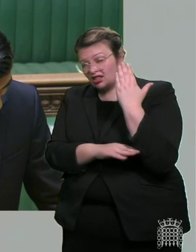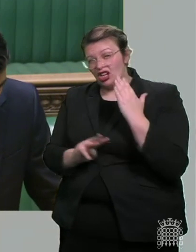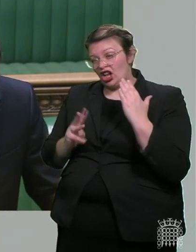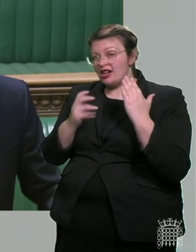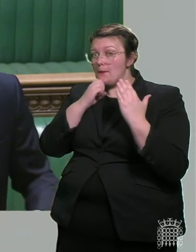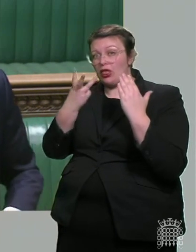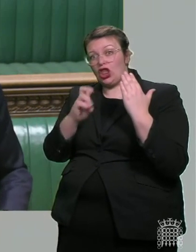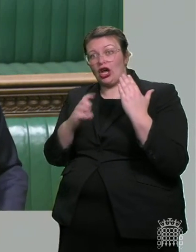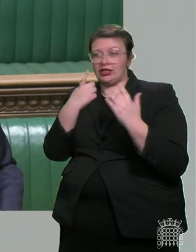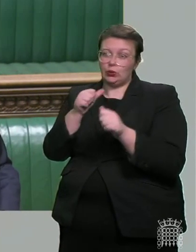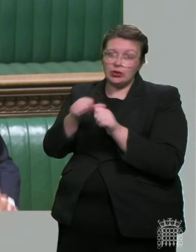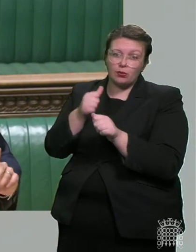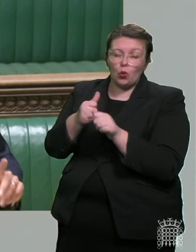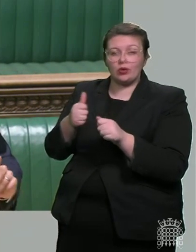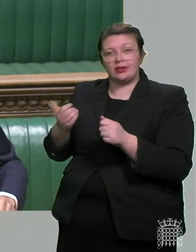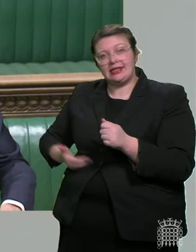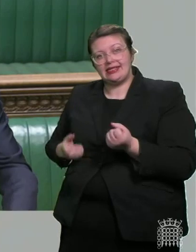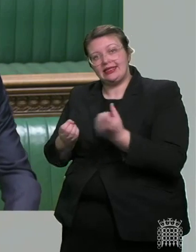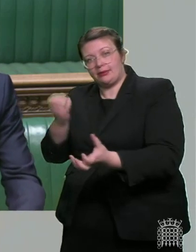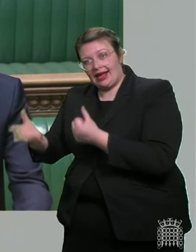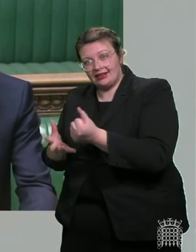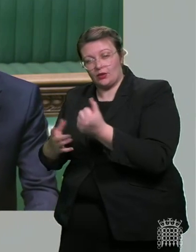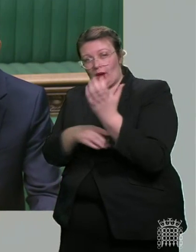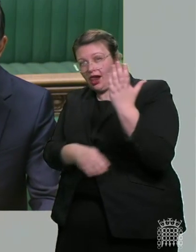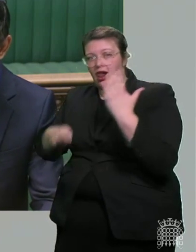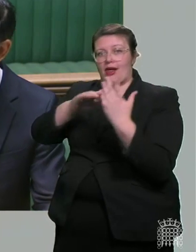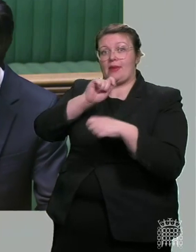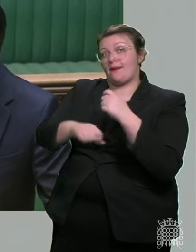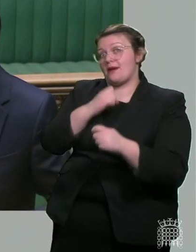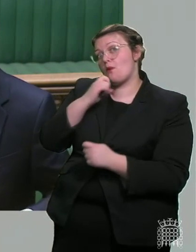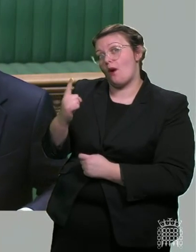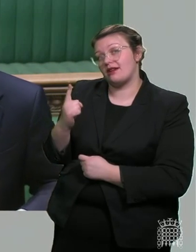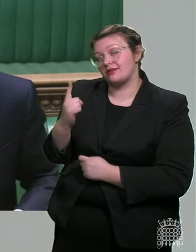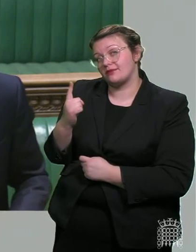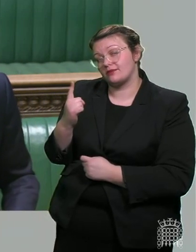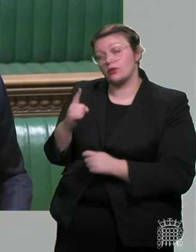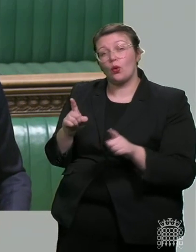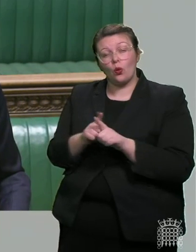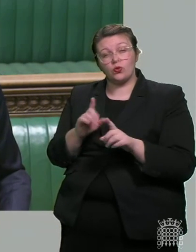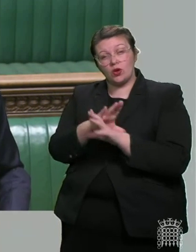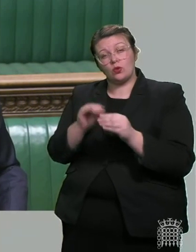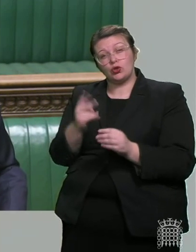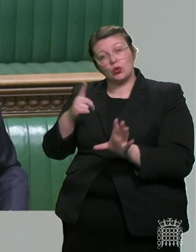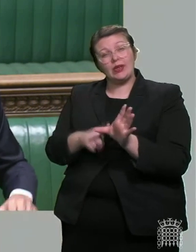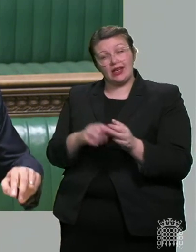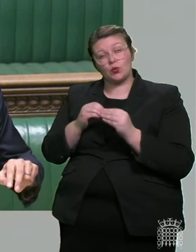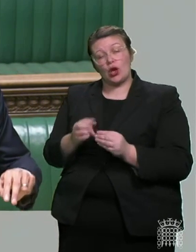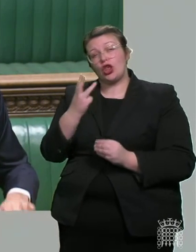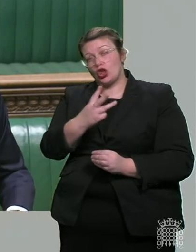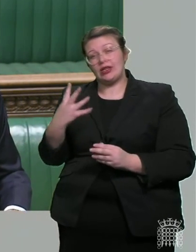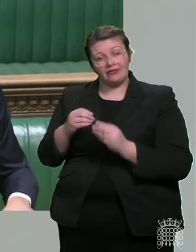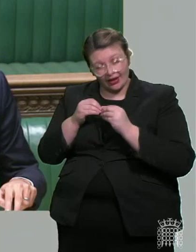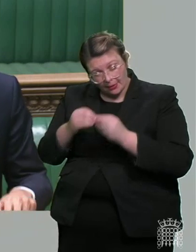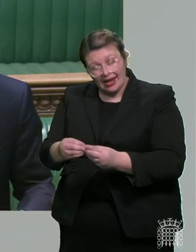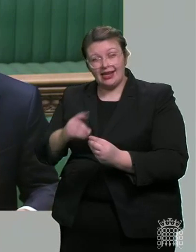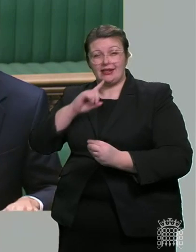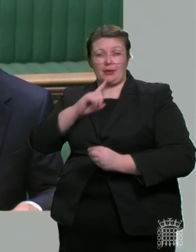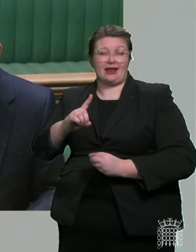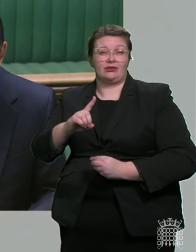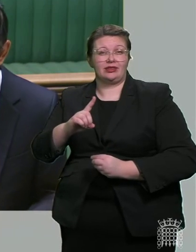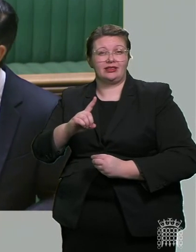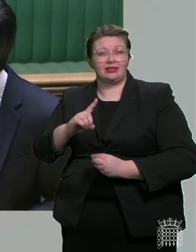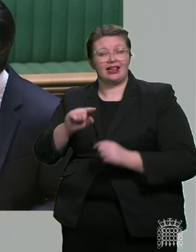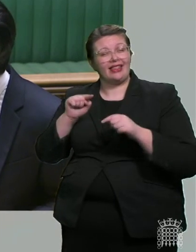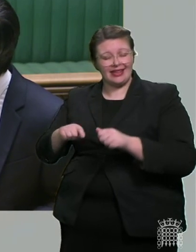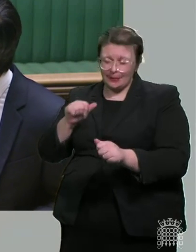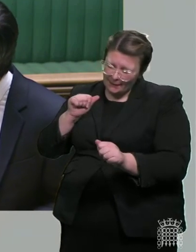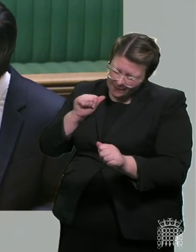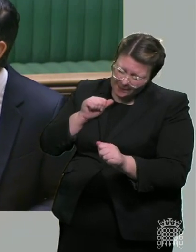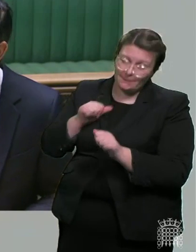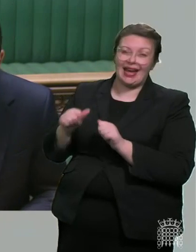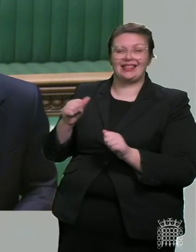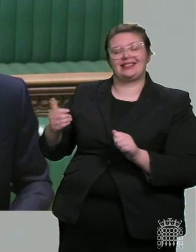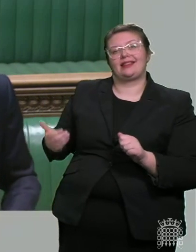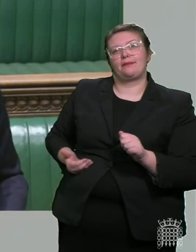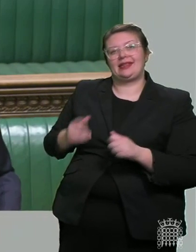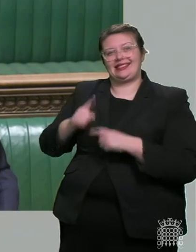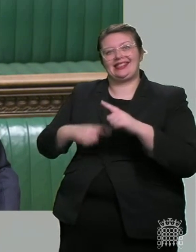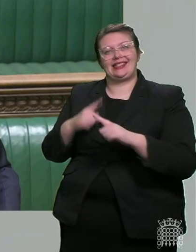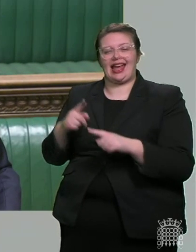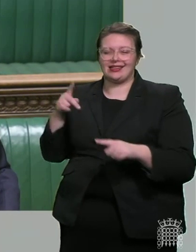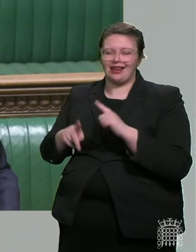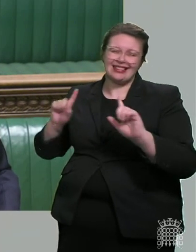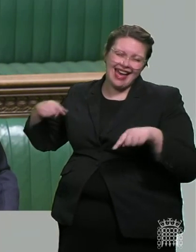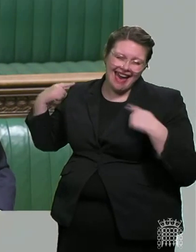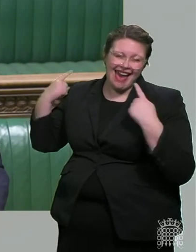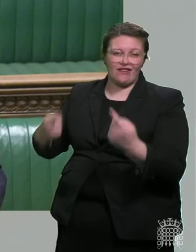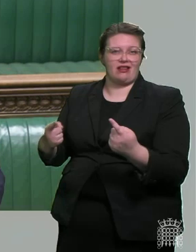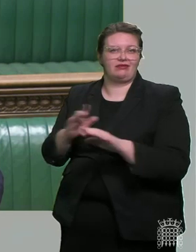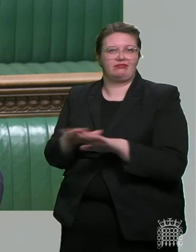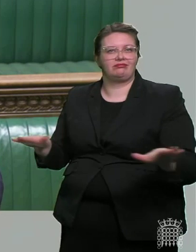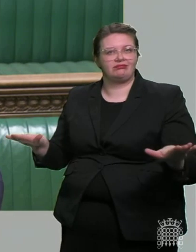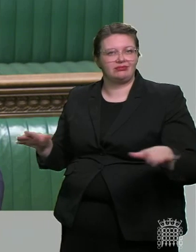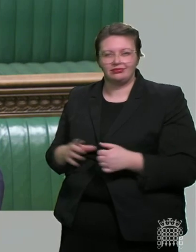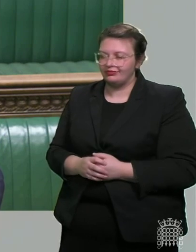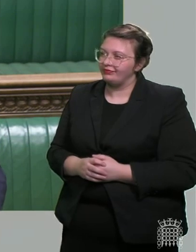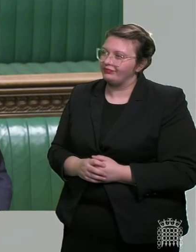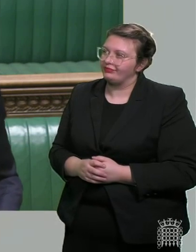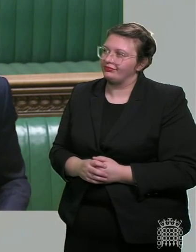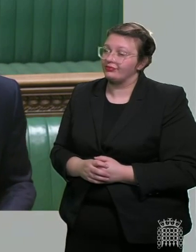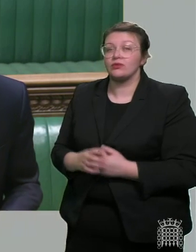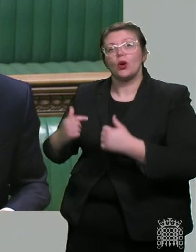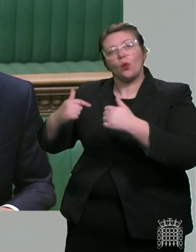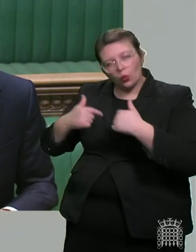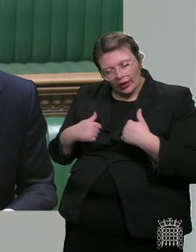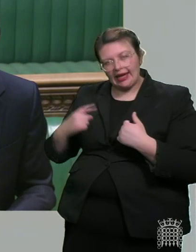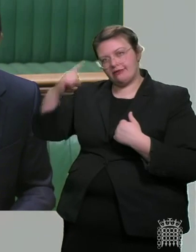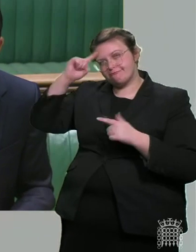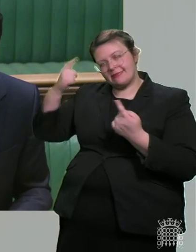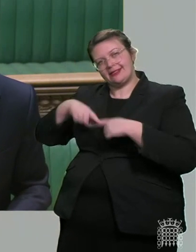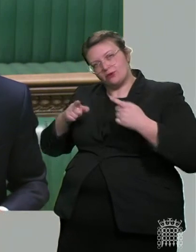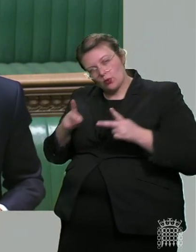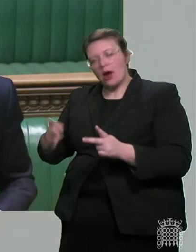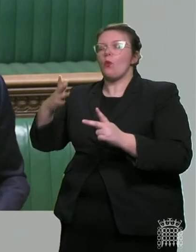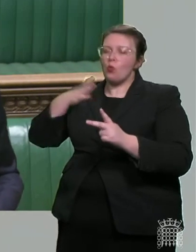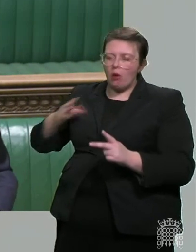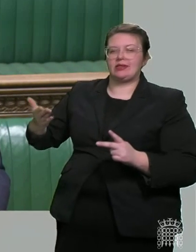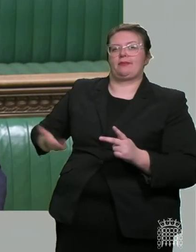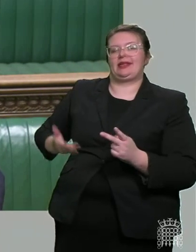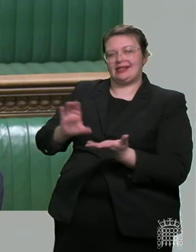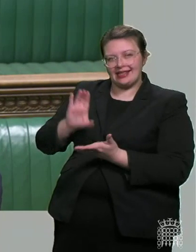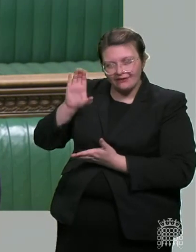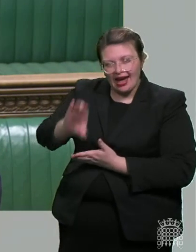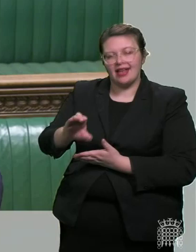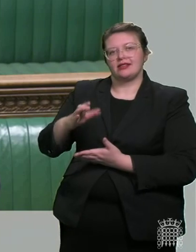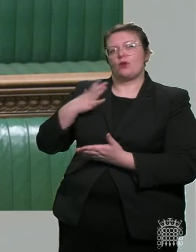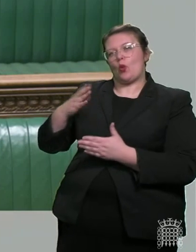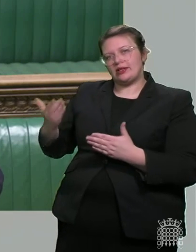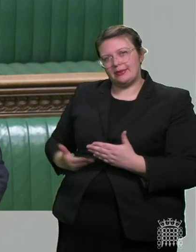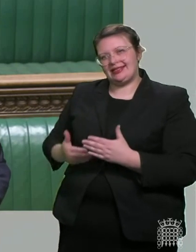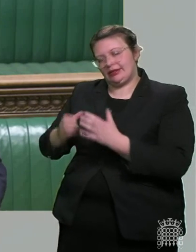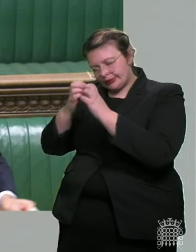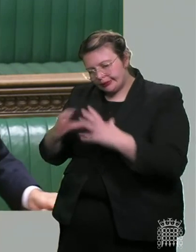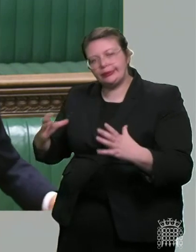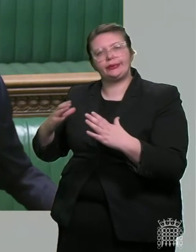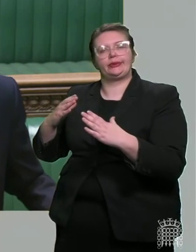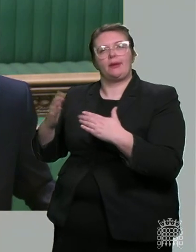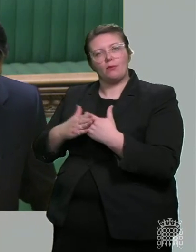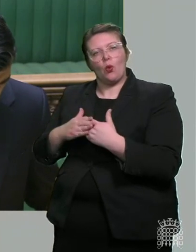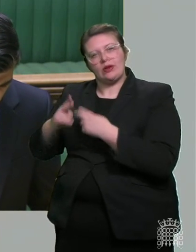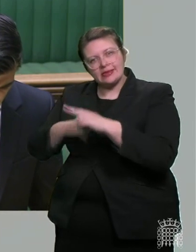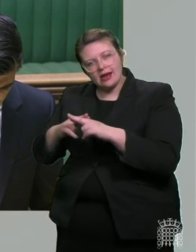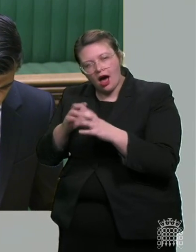And, worth £25 billion during the two years it is in place, this will be the biggest business tax cut in modern British history: bold, unprecedented action to get companies investing, creating jobs, and driving our economic recovery.